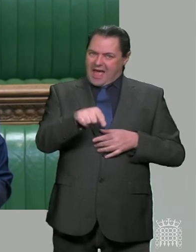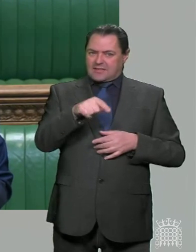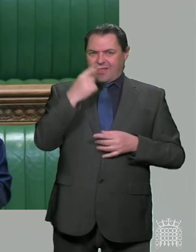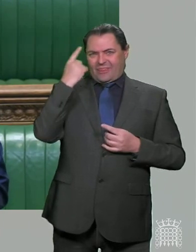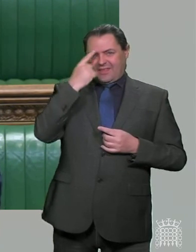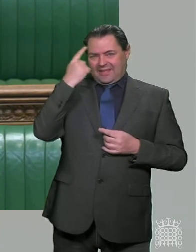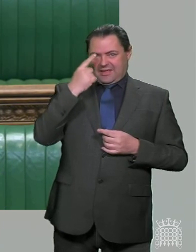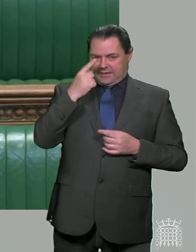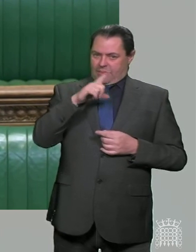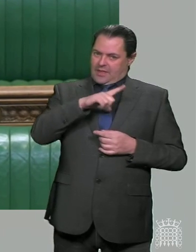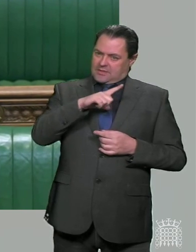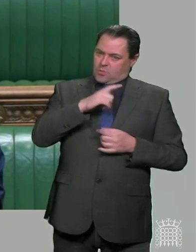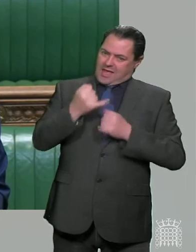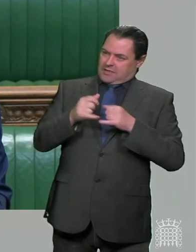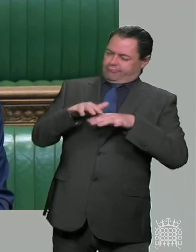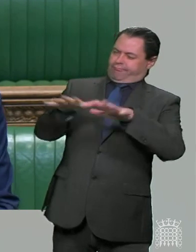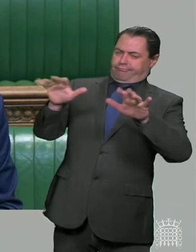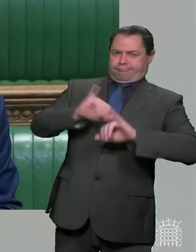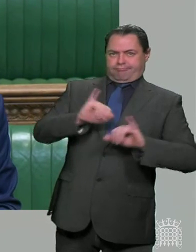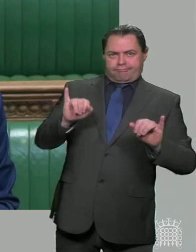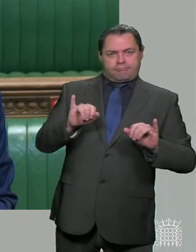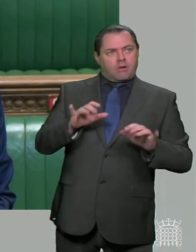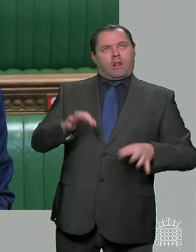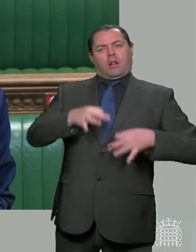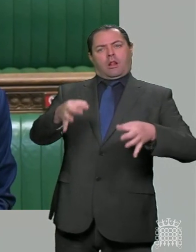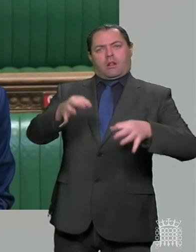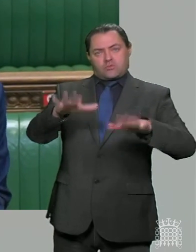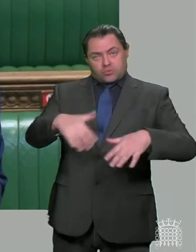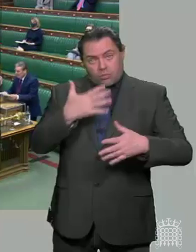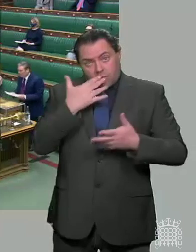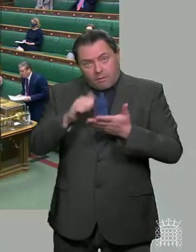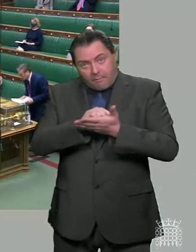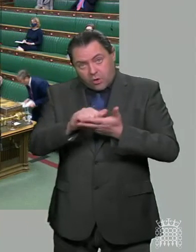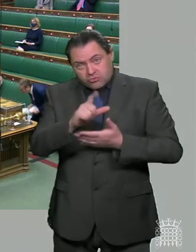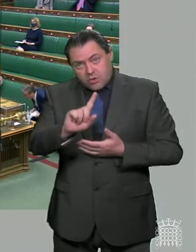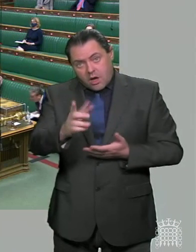If so, will he apologise for being so complacent about the threat that this virus posed?